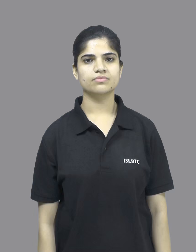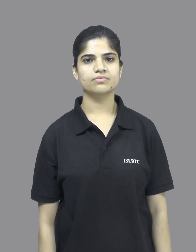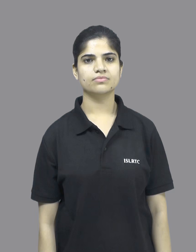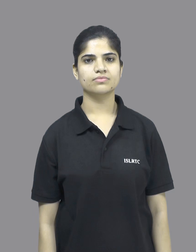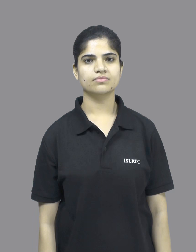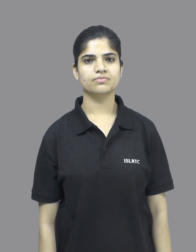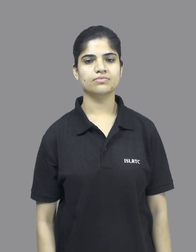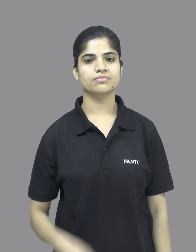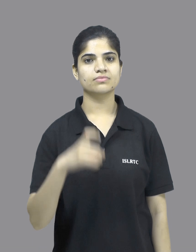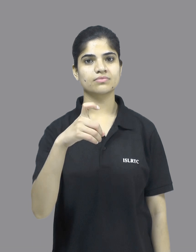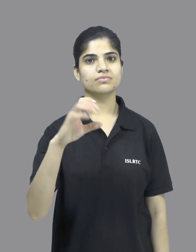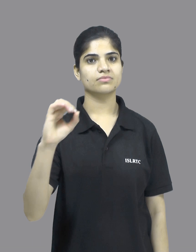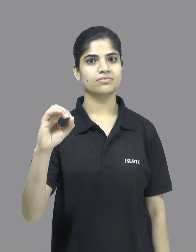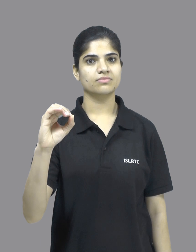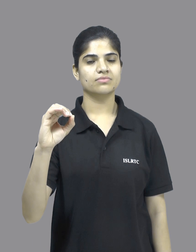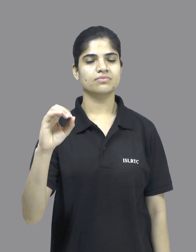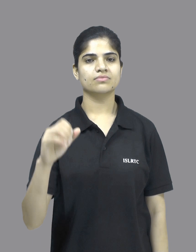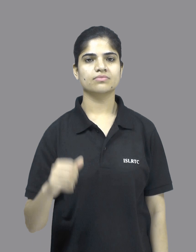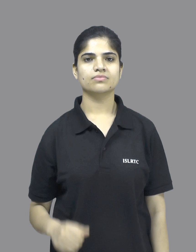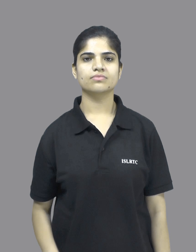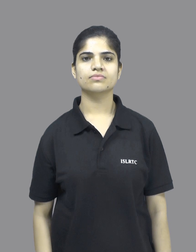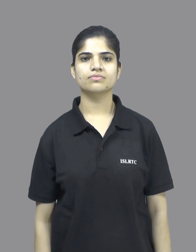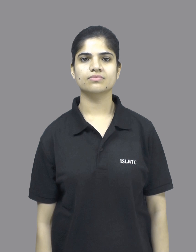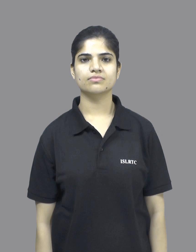70 Seventy